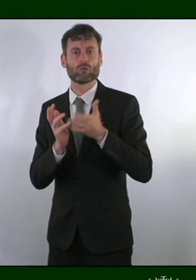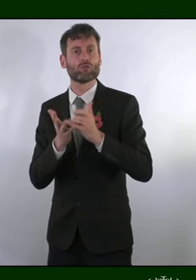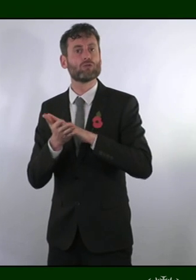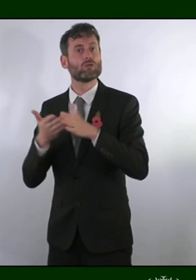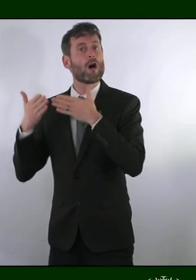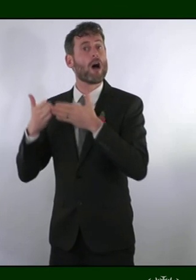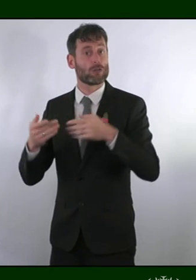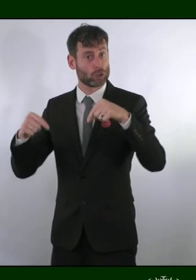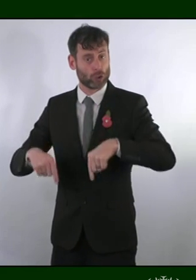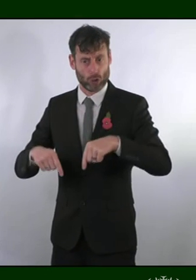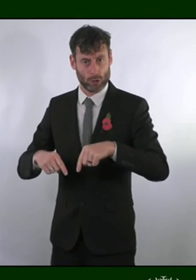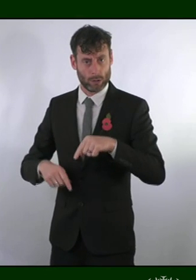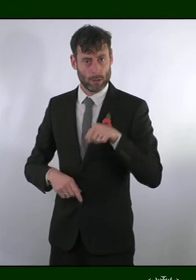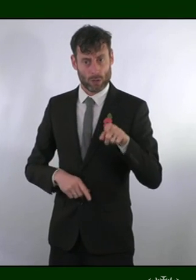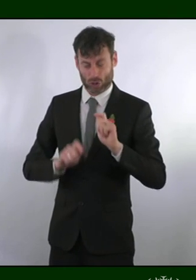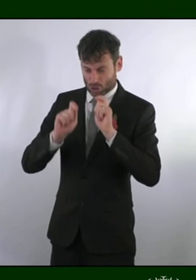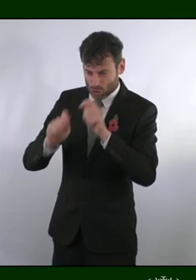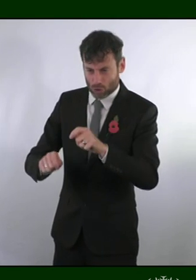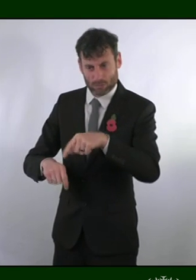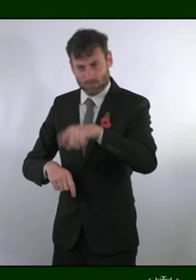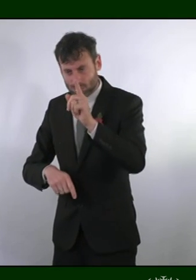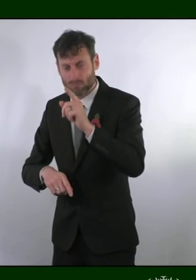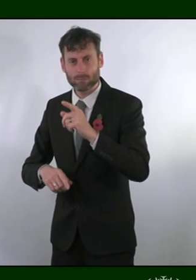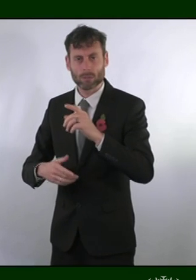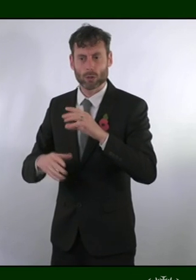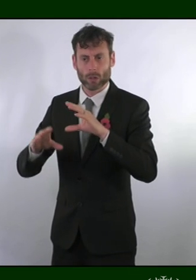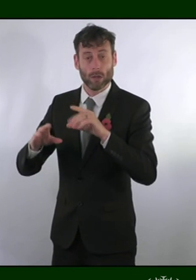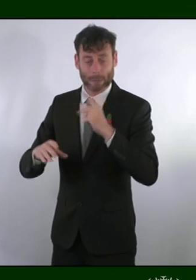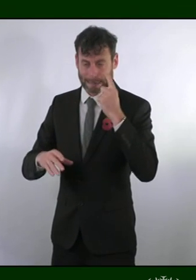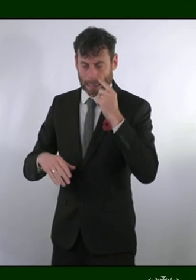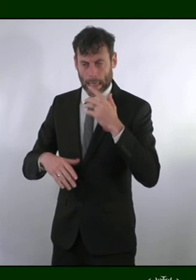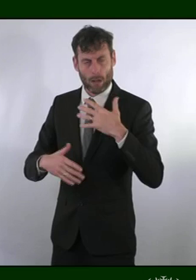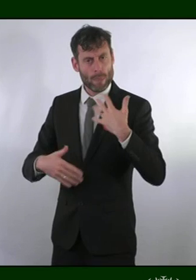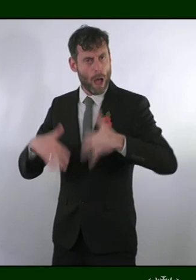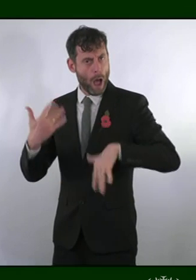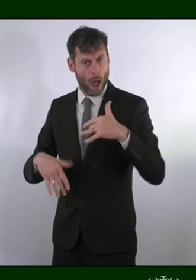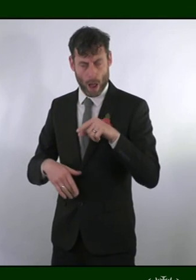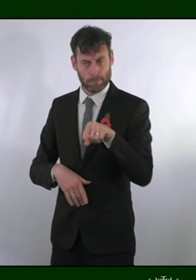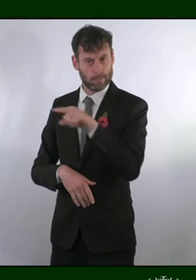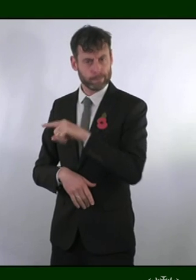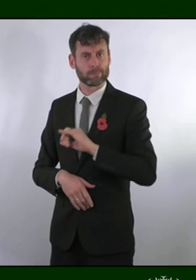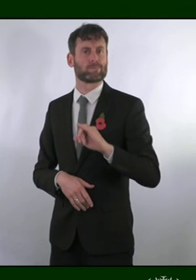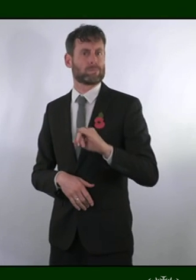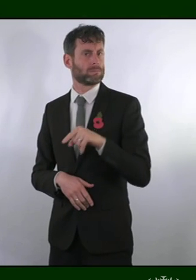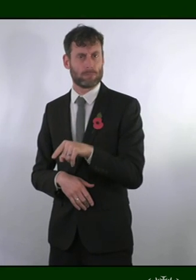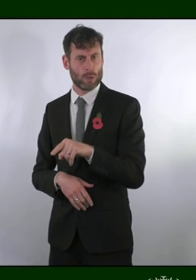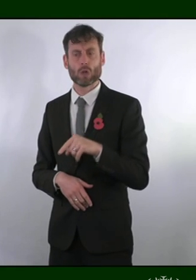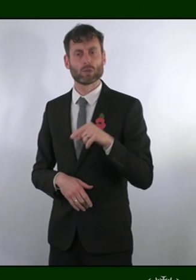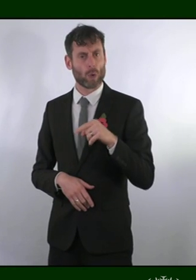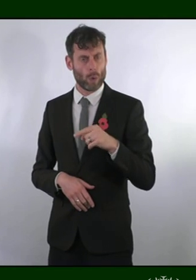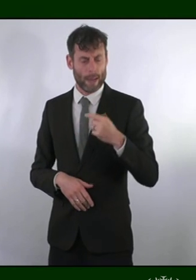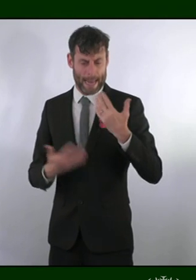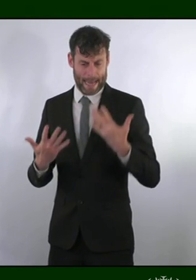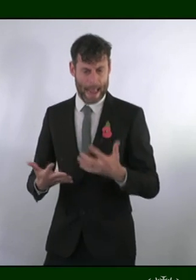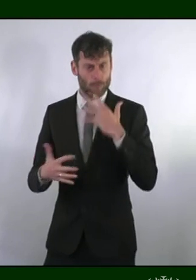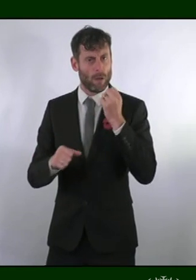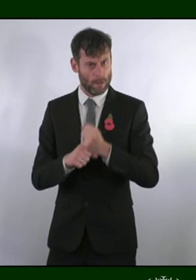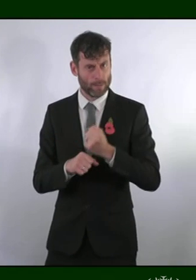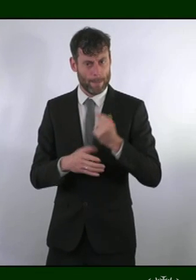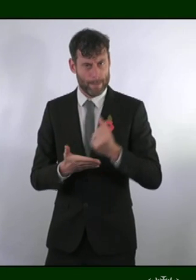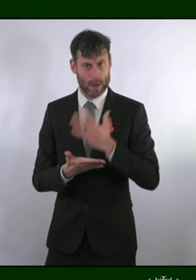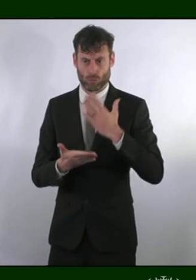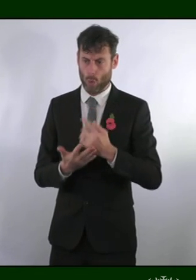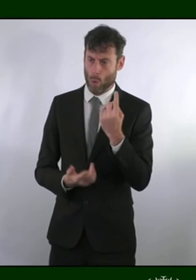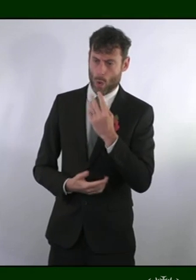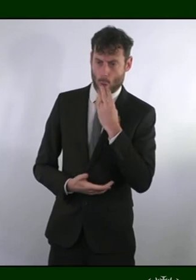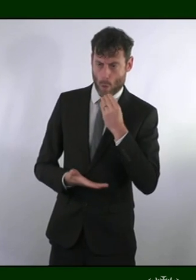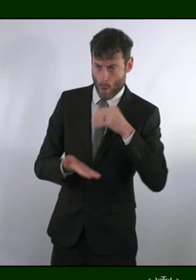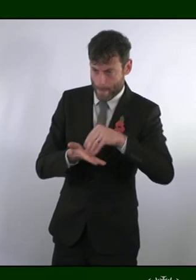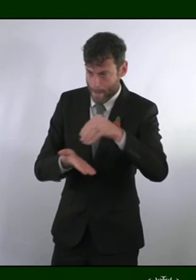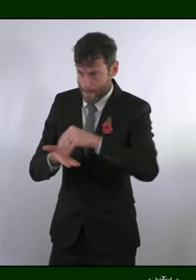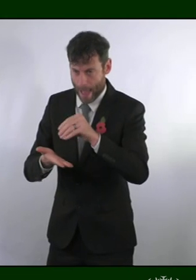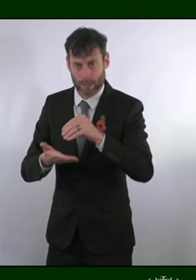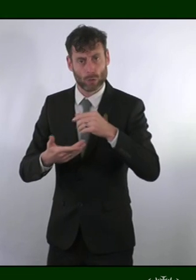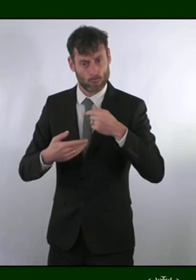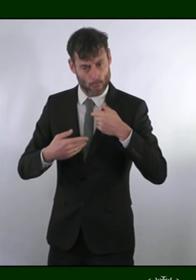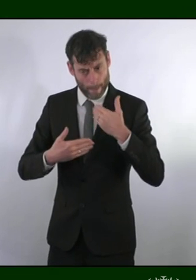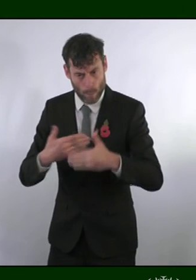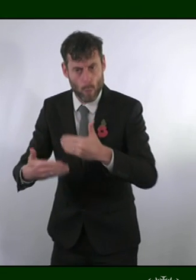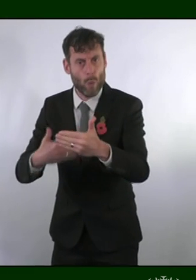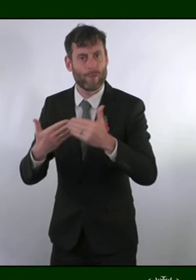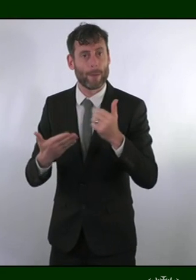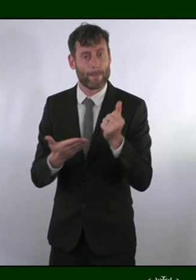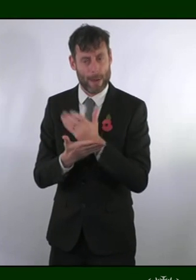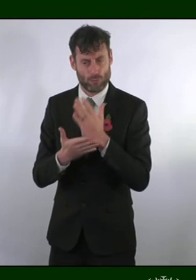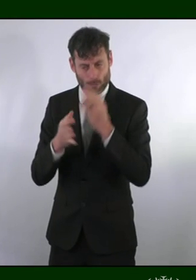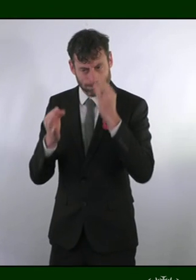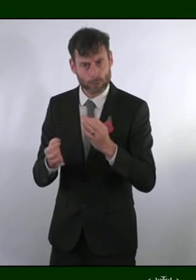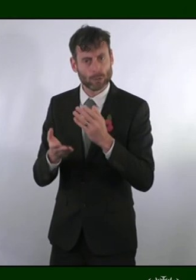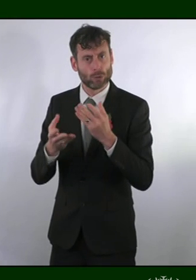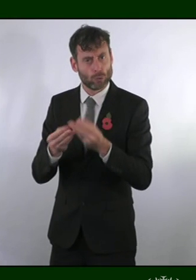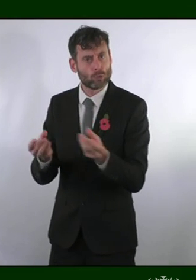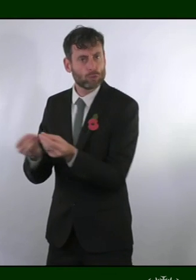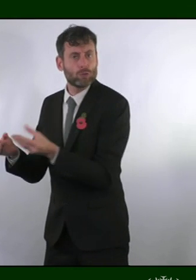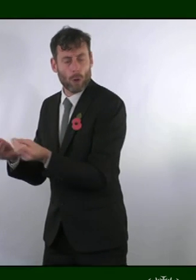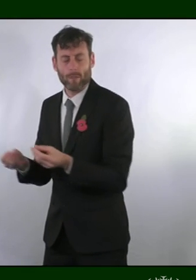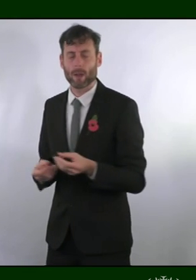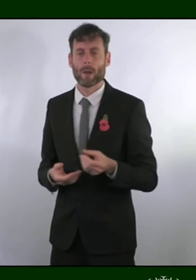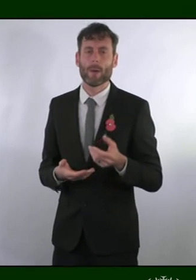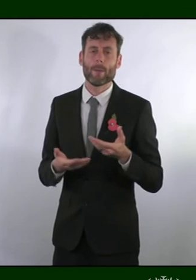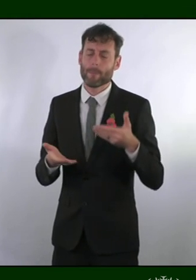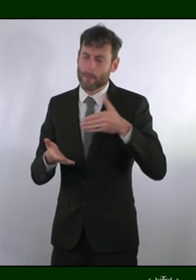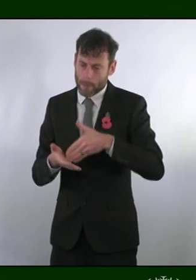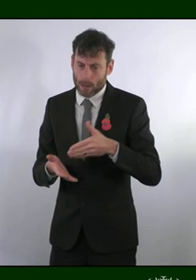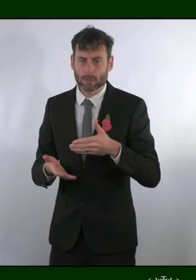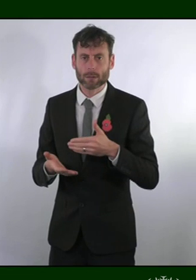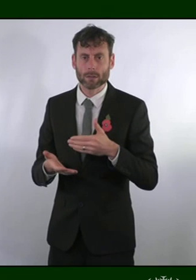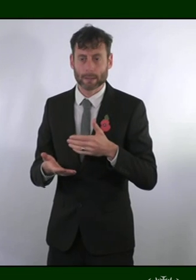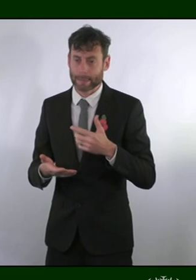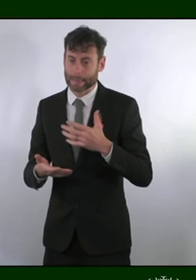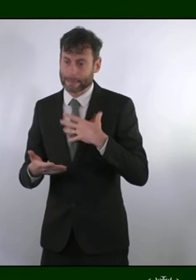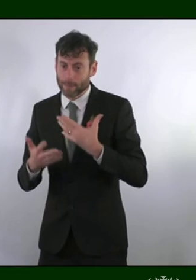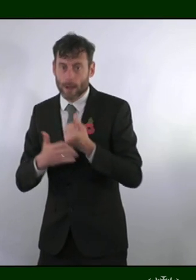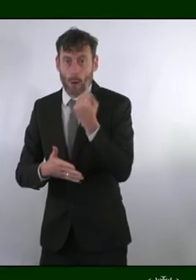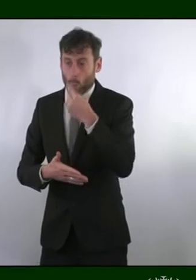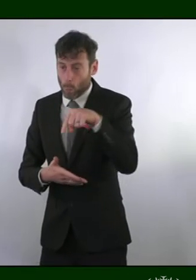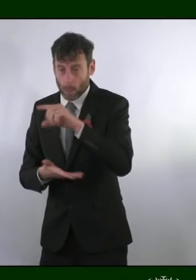I can tell her I have met members of that generation, and this Government are taking steps to accelerate the payments and to make sure that those who are in line with payments are given every opportunity and all the information they need to avail themselves of the compensation that they deserve.